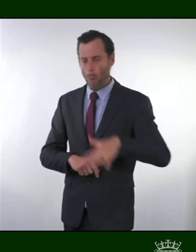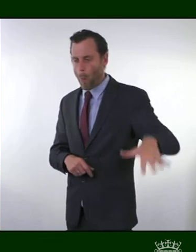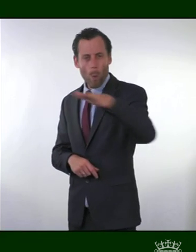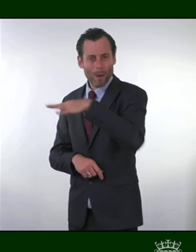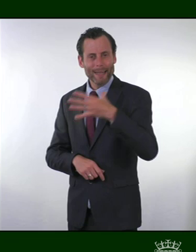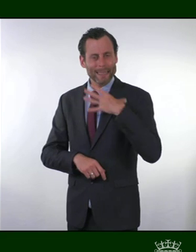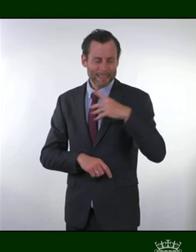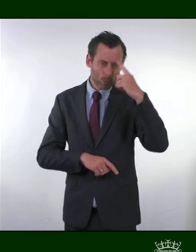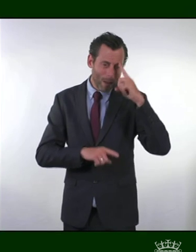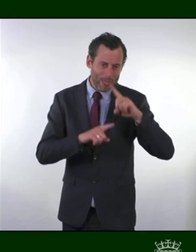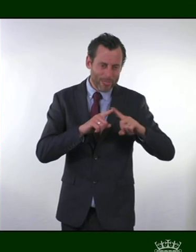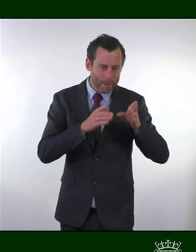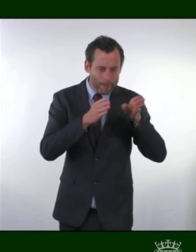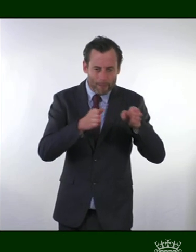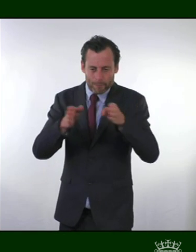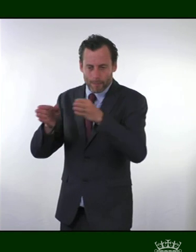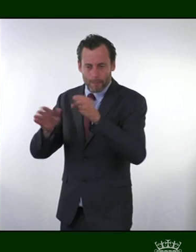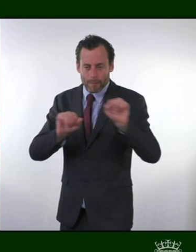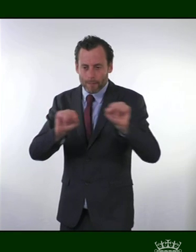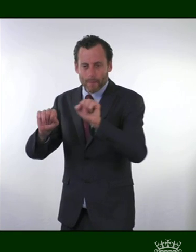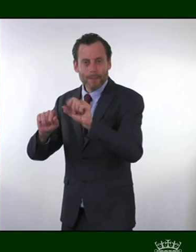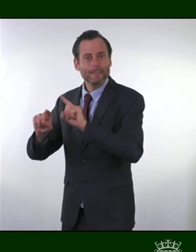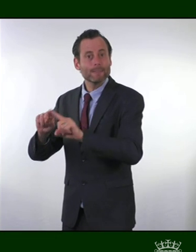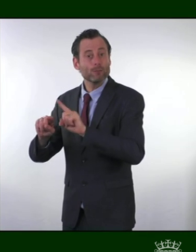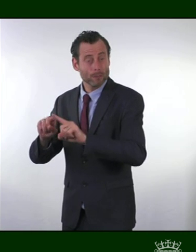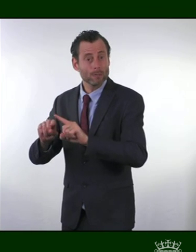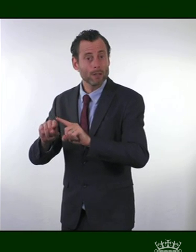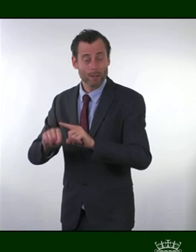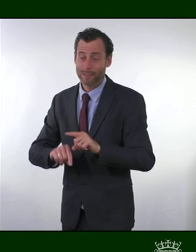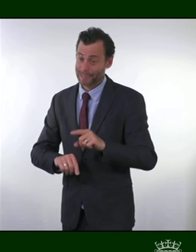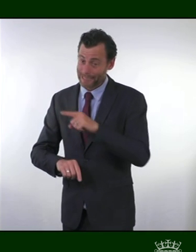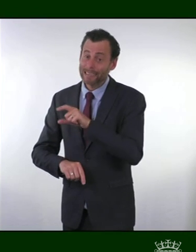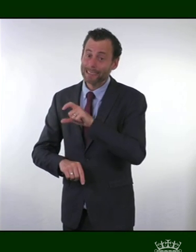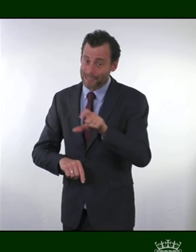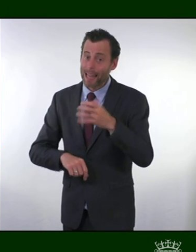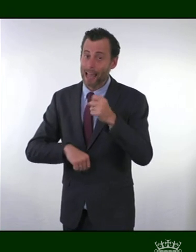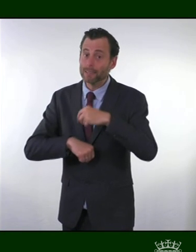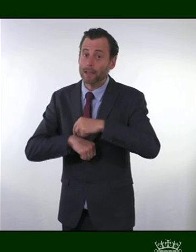There is still time to avoid additional floods of redundancy notices.